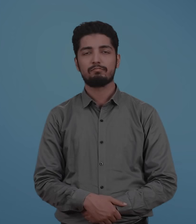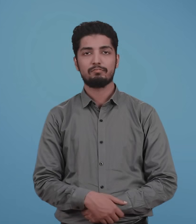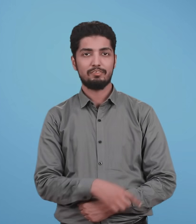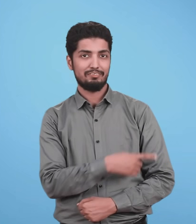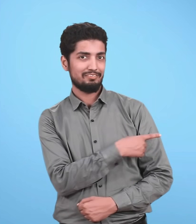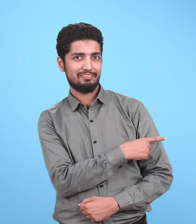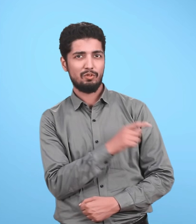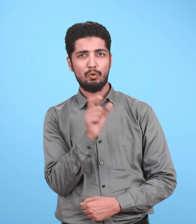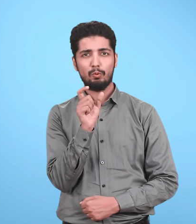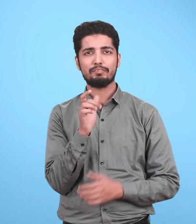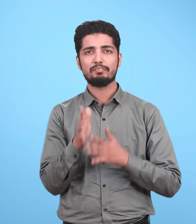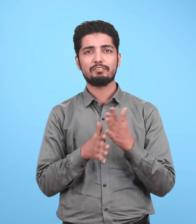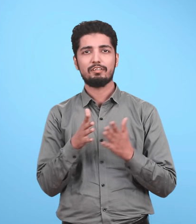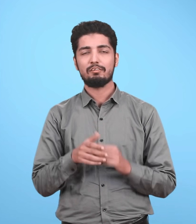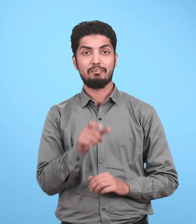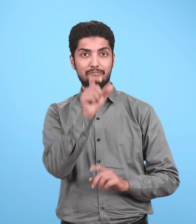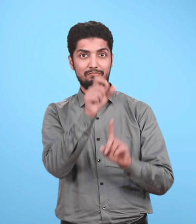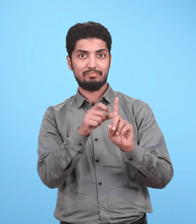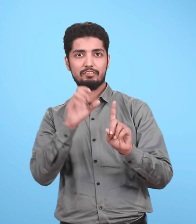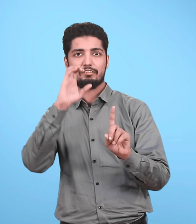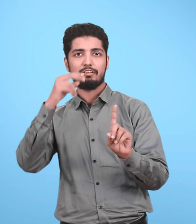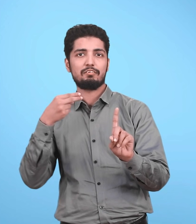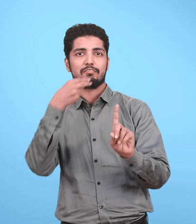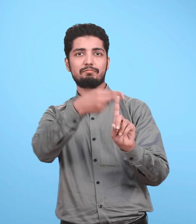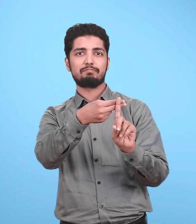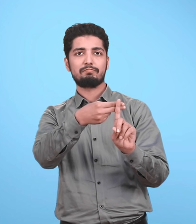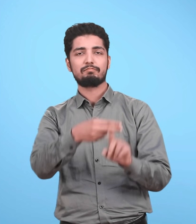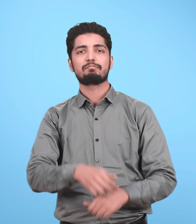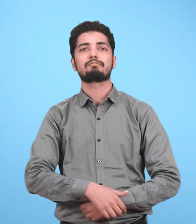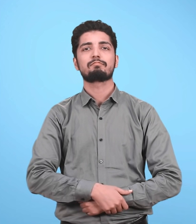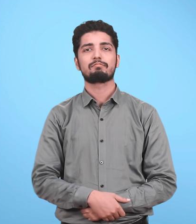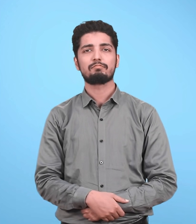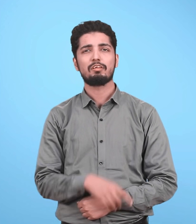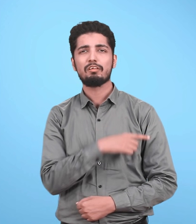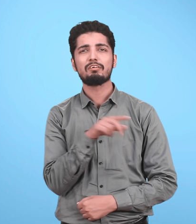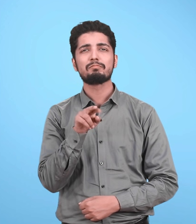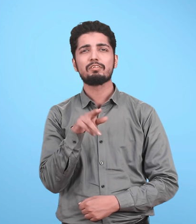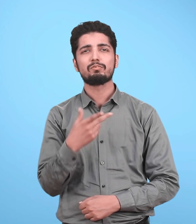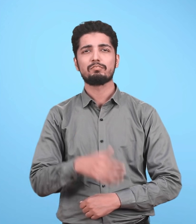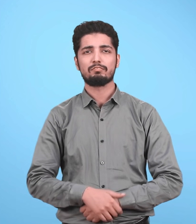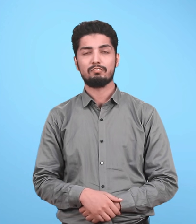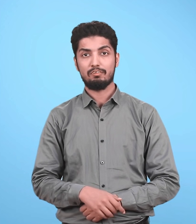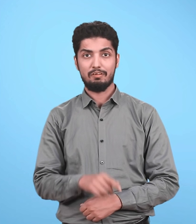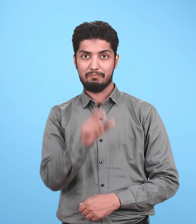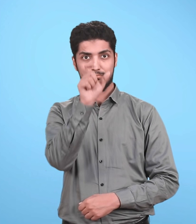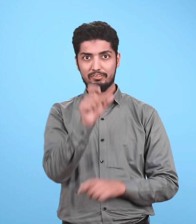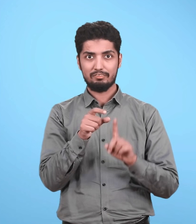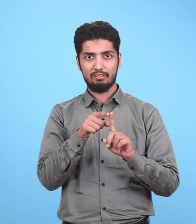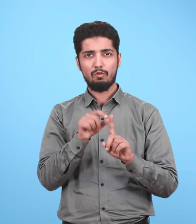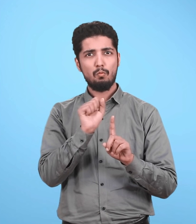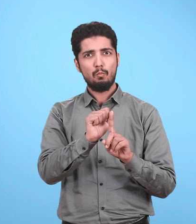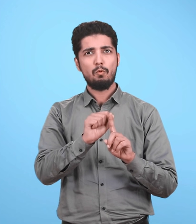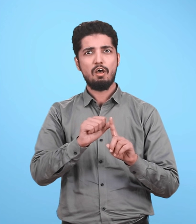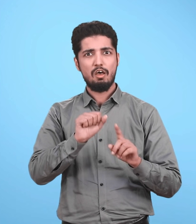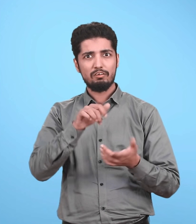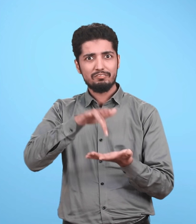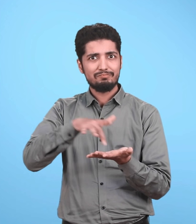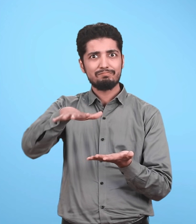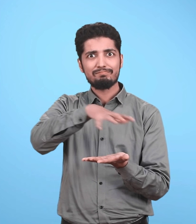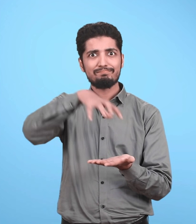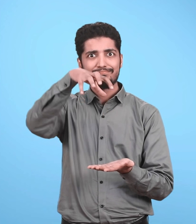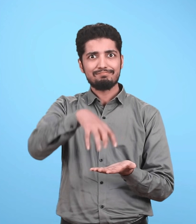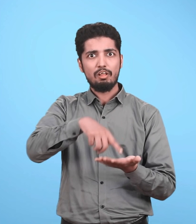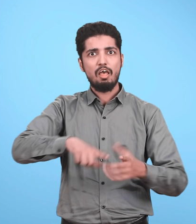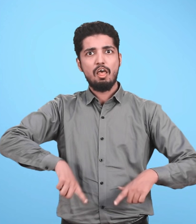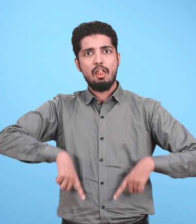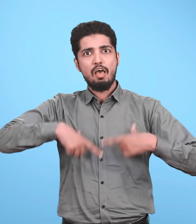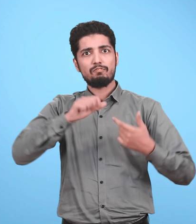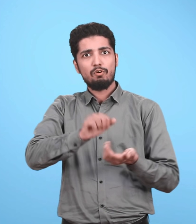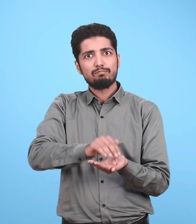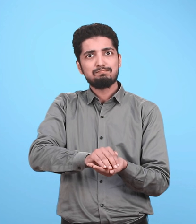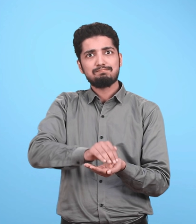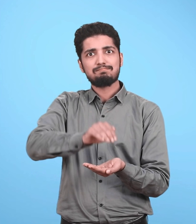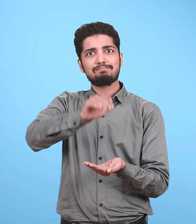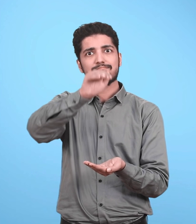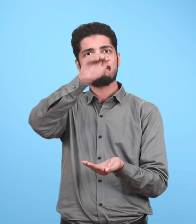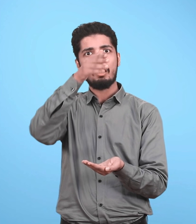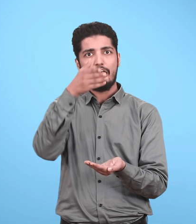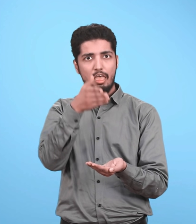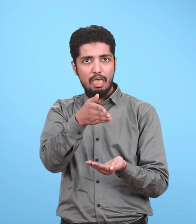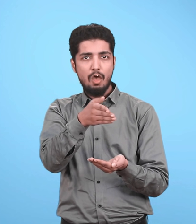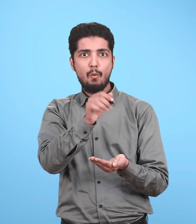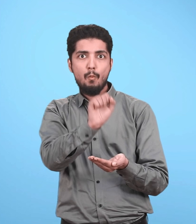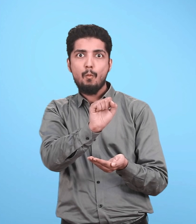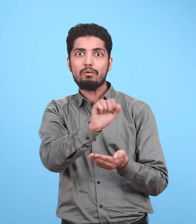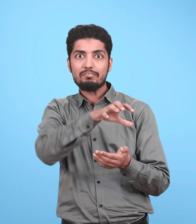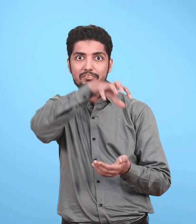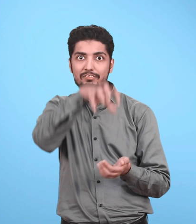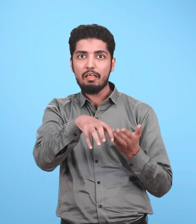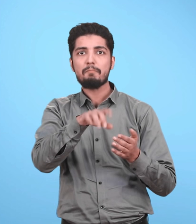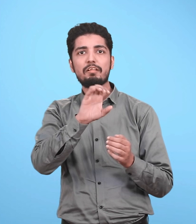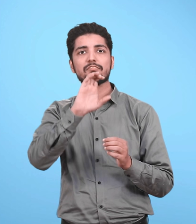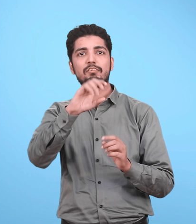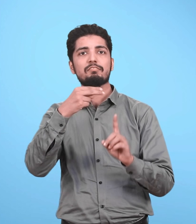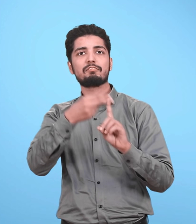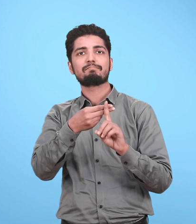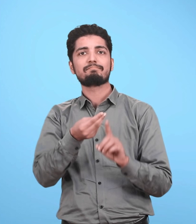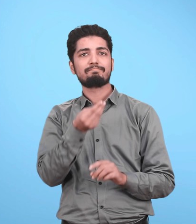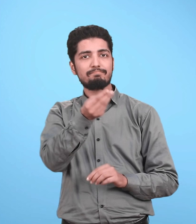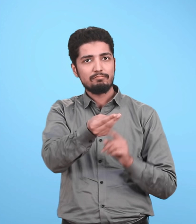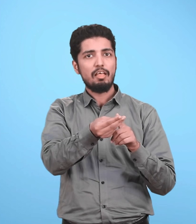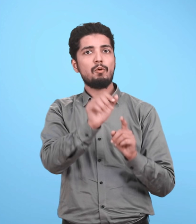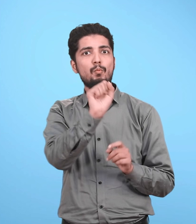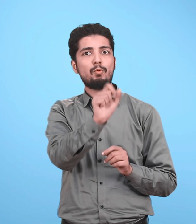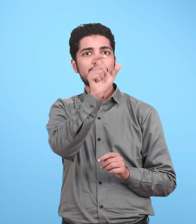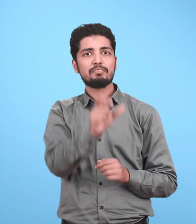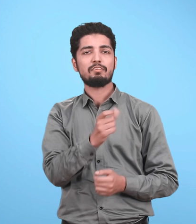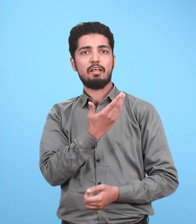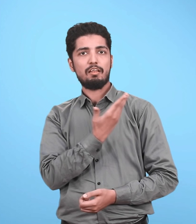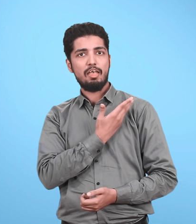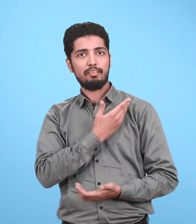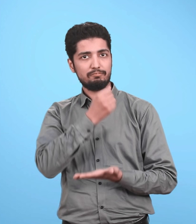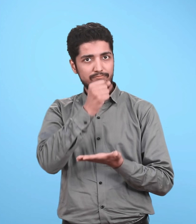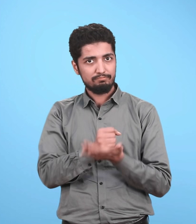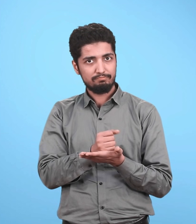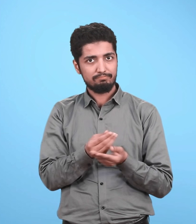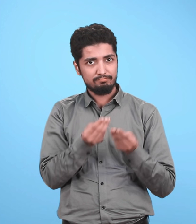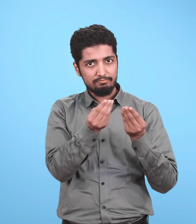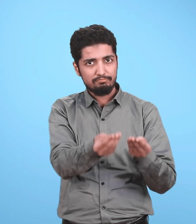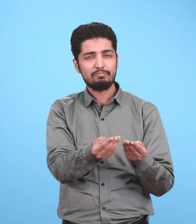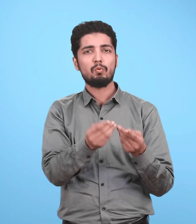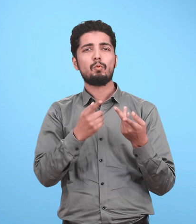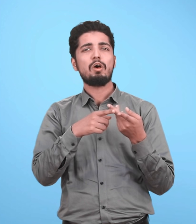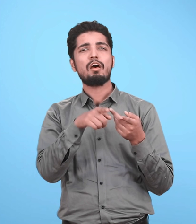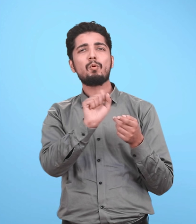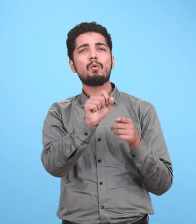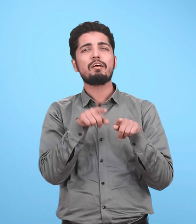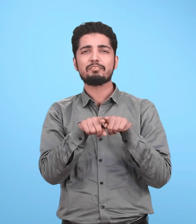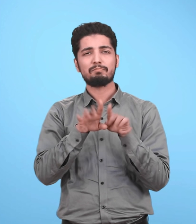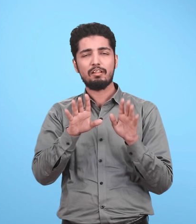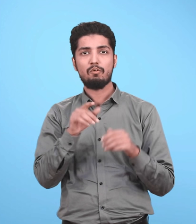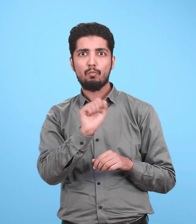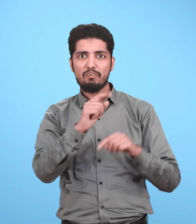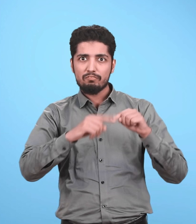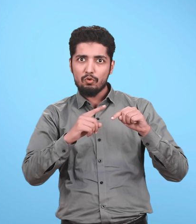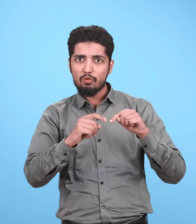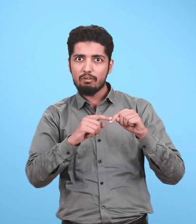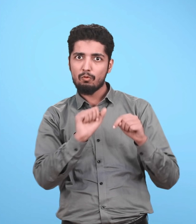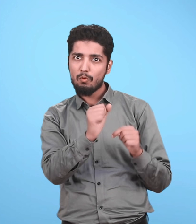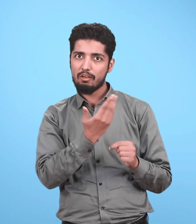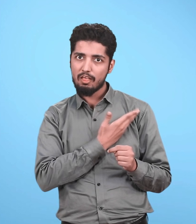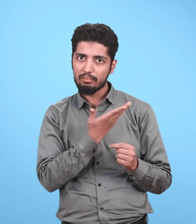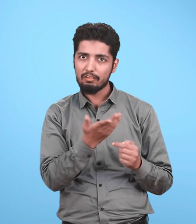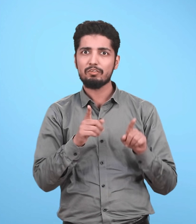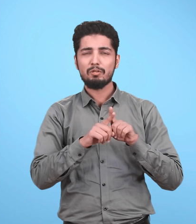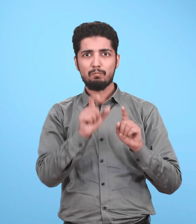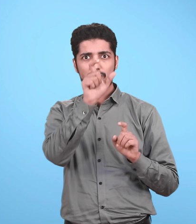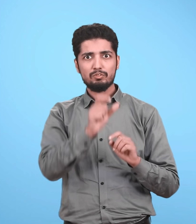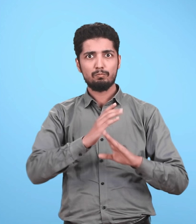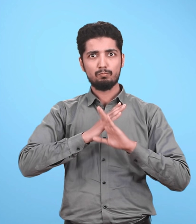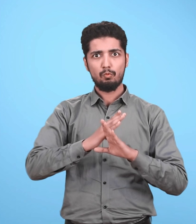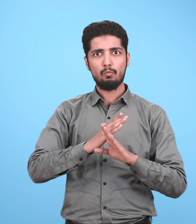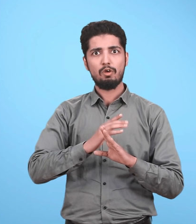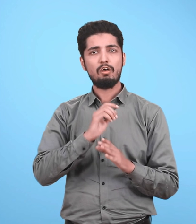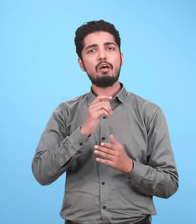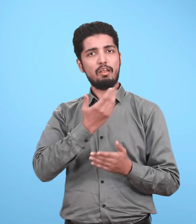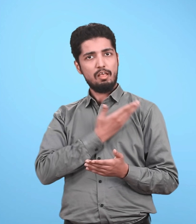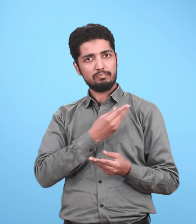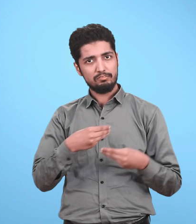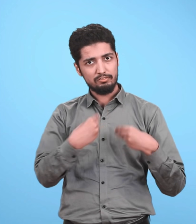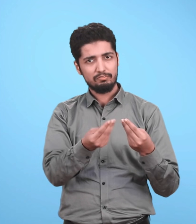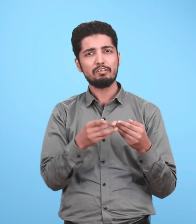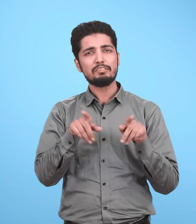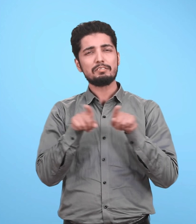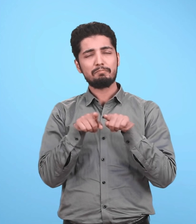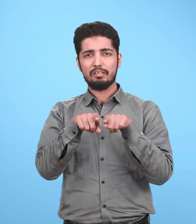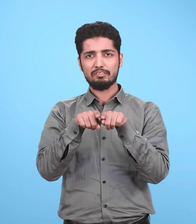Citizen. This is the sign for citizen. It means a person who is born in a country or lives there, And is legally recognized as belonging to that country and has the rights of that country, for example, voting protection, etc..